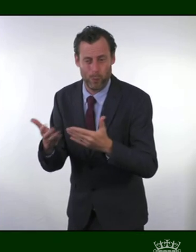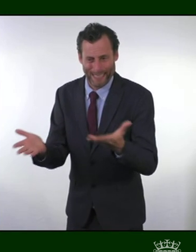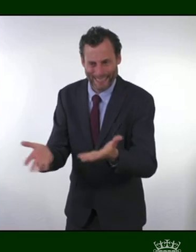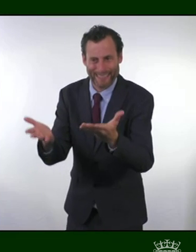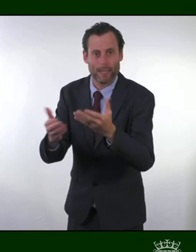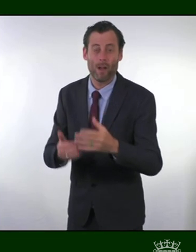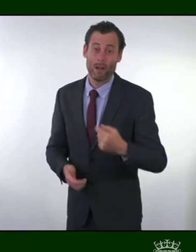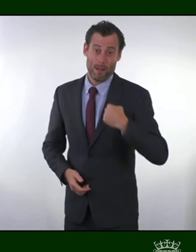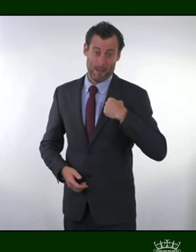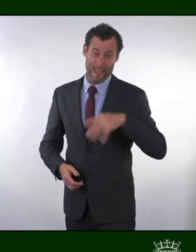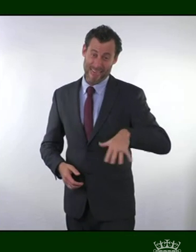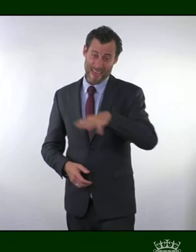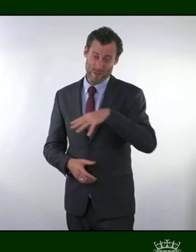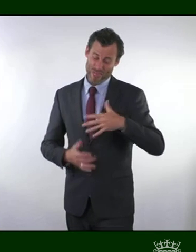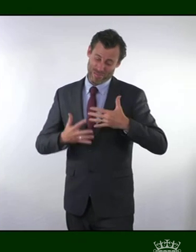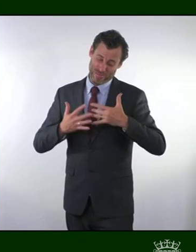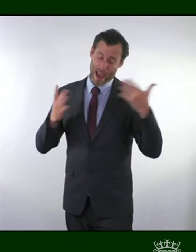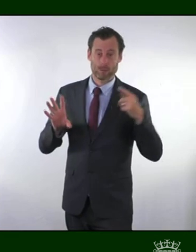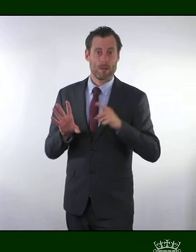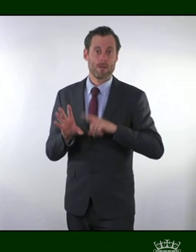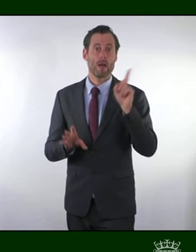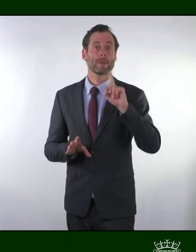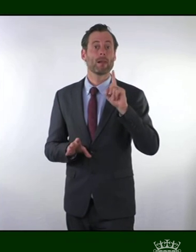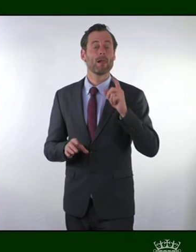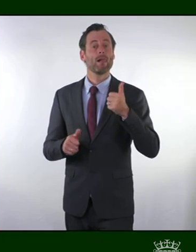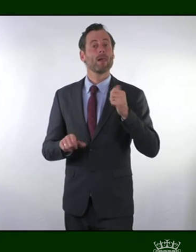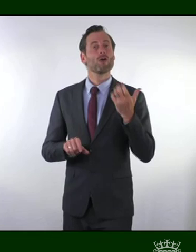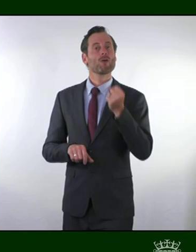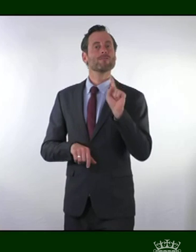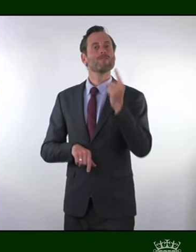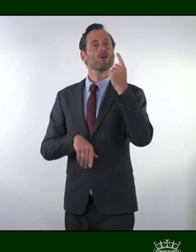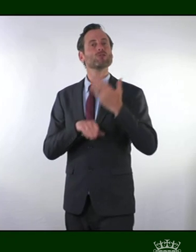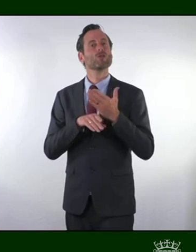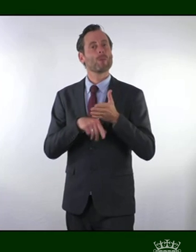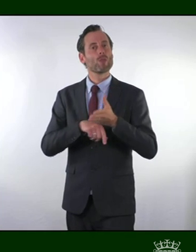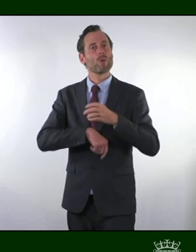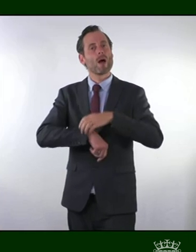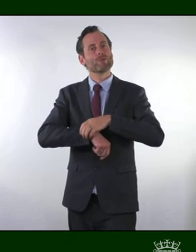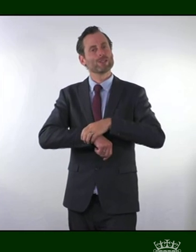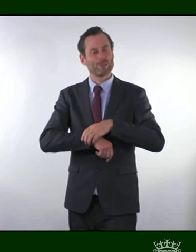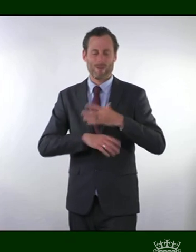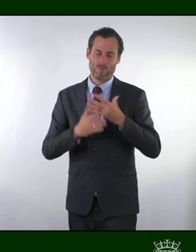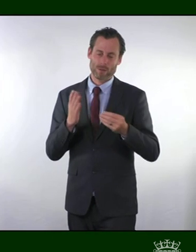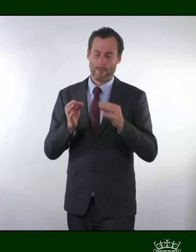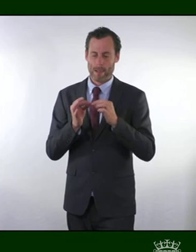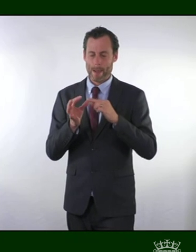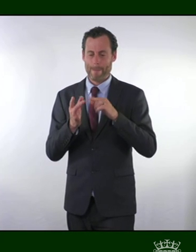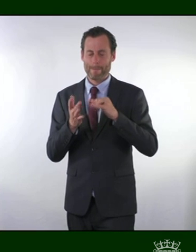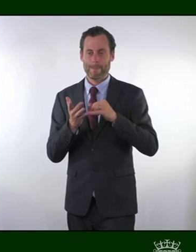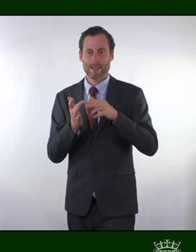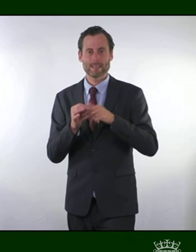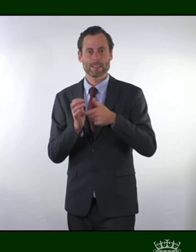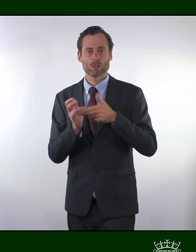Thousands of young people in my constituency got their first foot on the jobs ladder through apprenticeships at places such as the Basingstoke College of Technology.